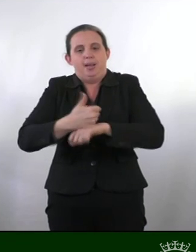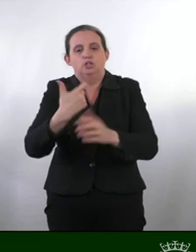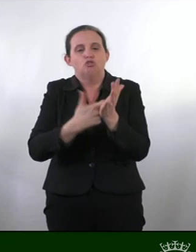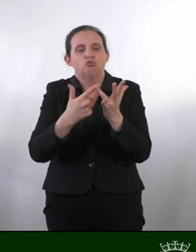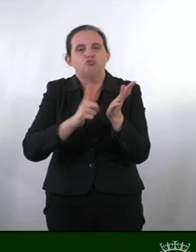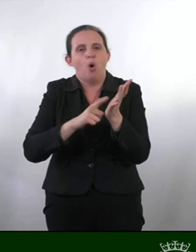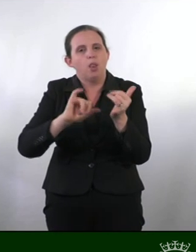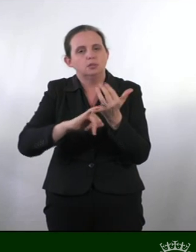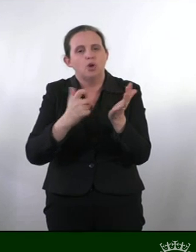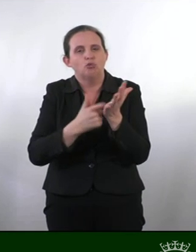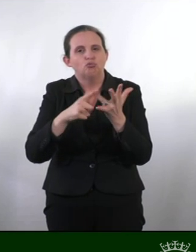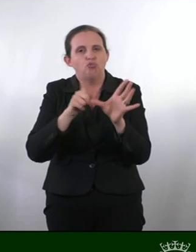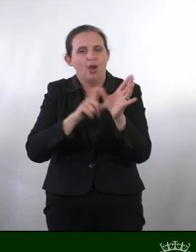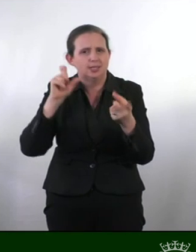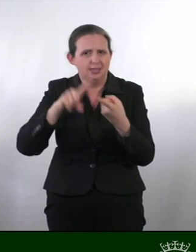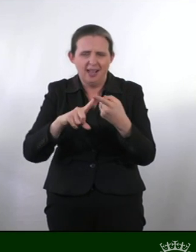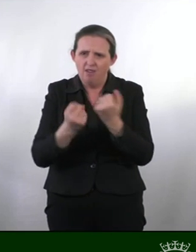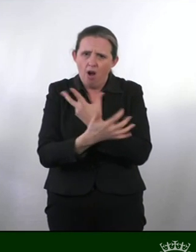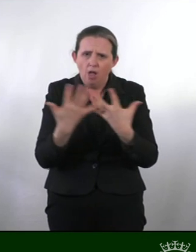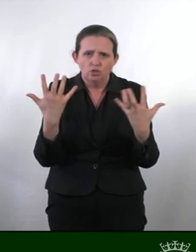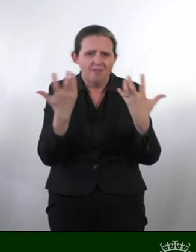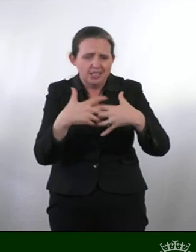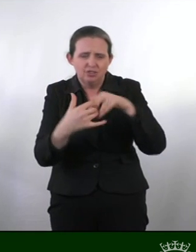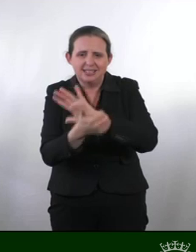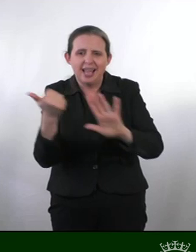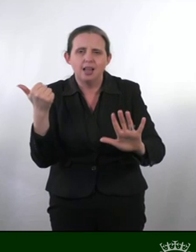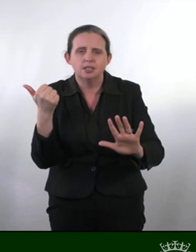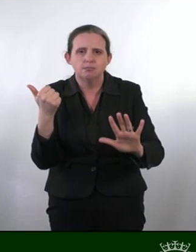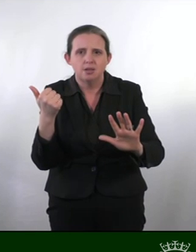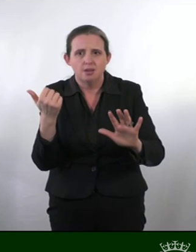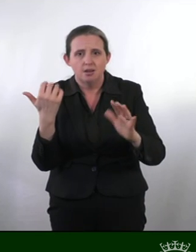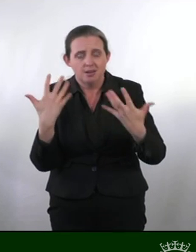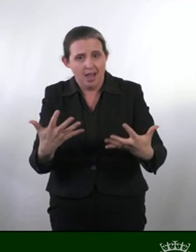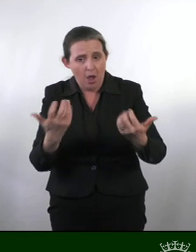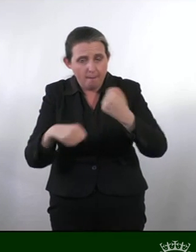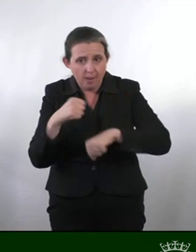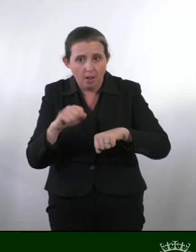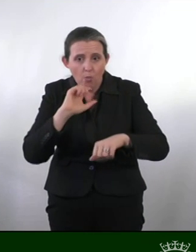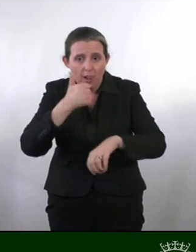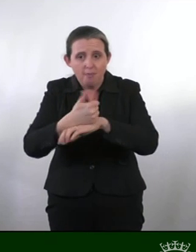Is he aware that Rolls-Royce is about to offshore 350 jobs from the north of England?